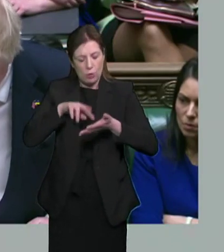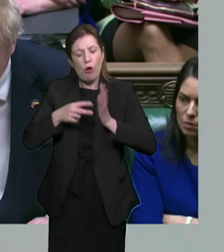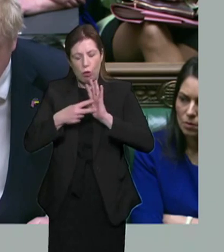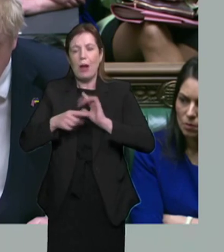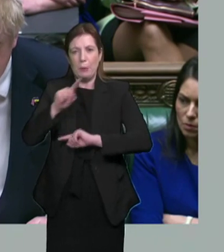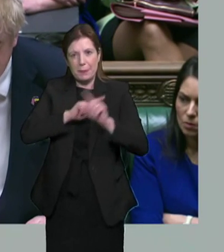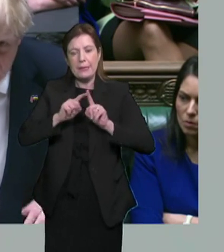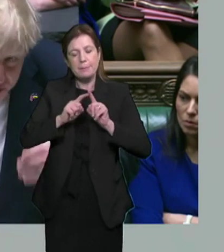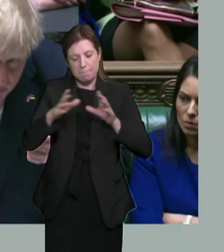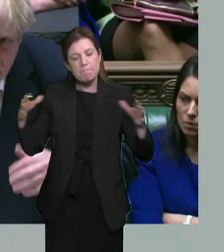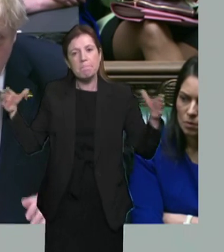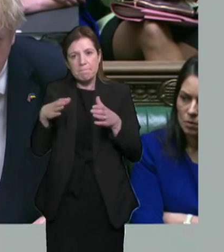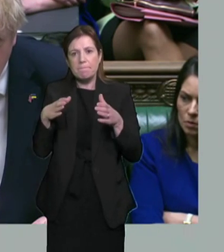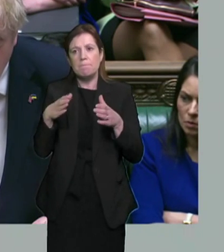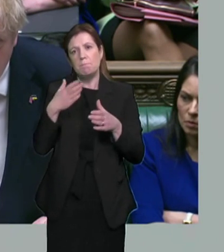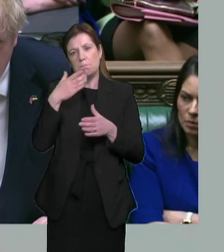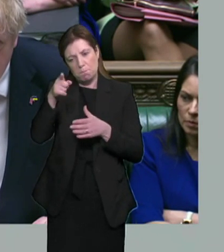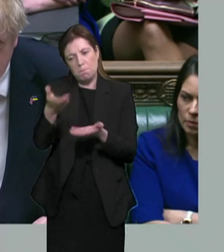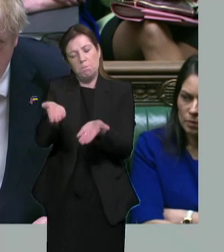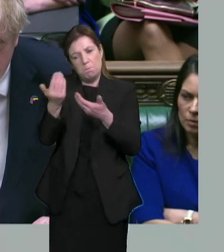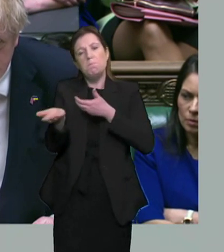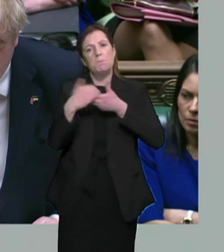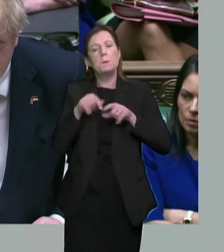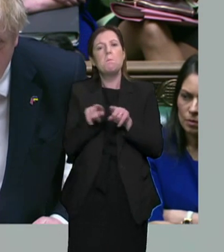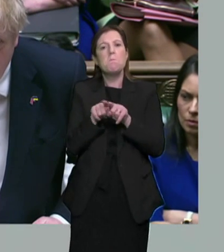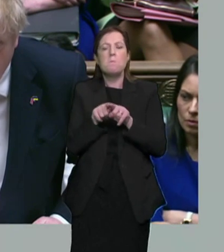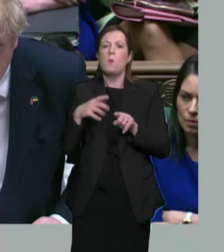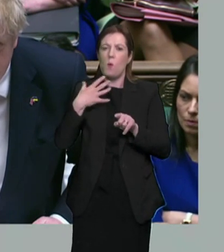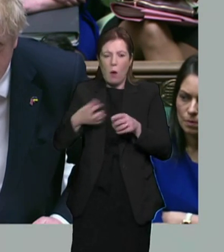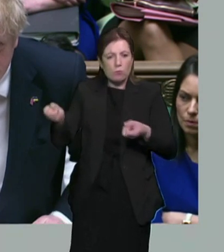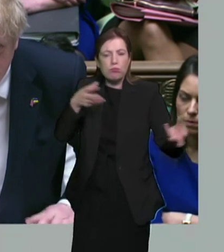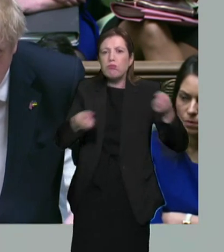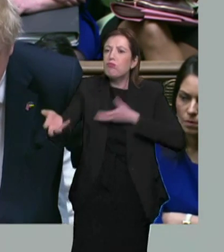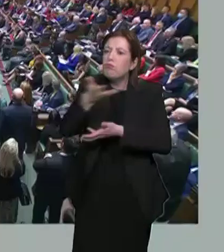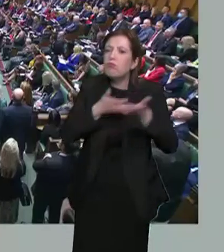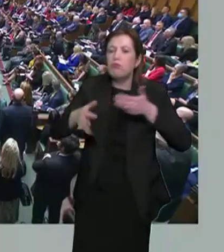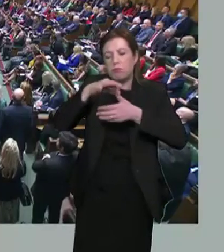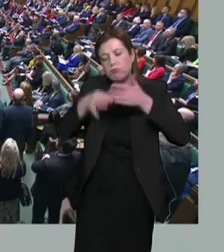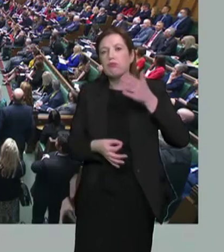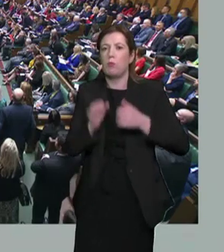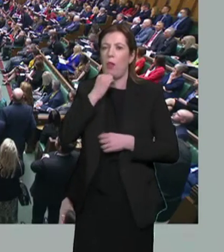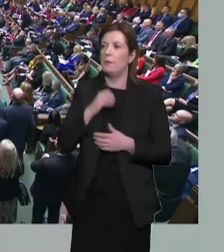I hope very much that she will be there, and we will be able to discuss all the issues that she has raised.